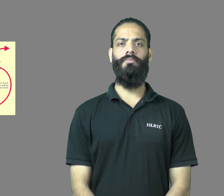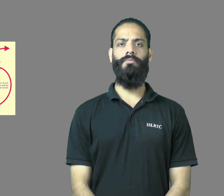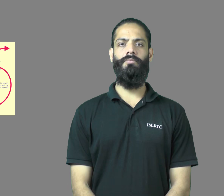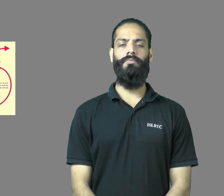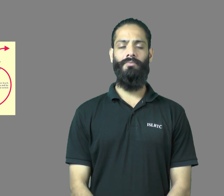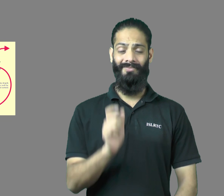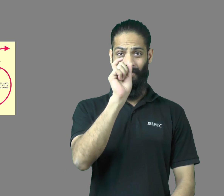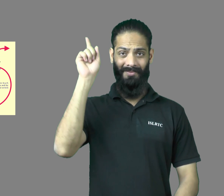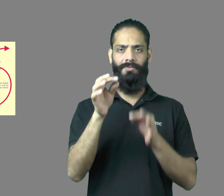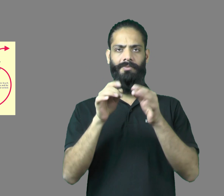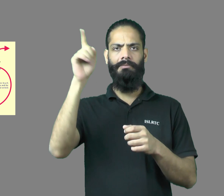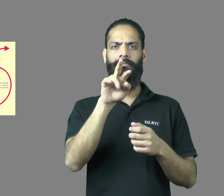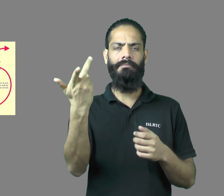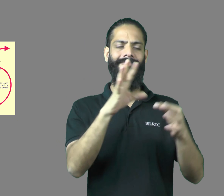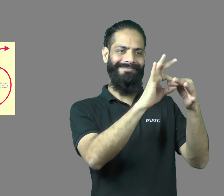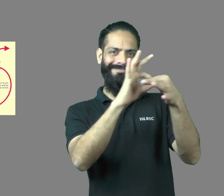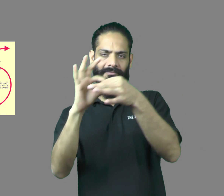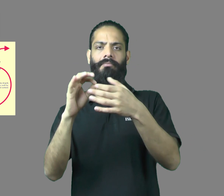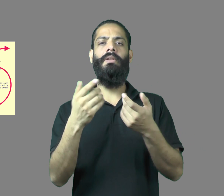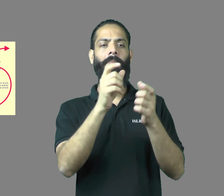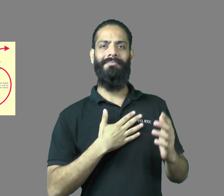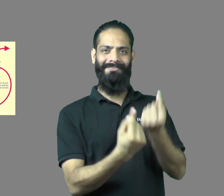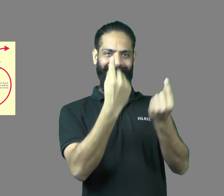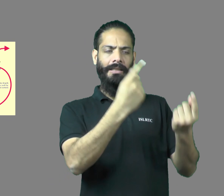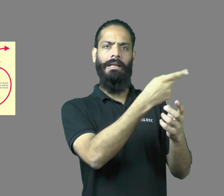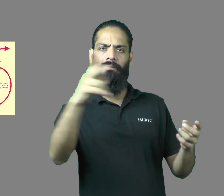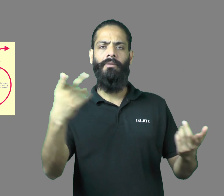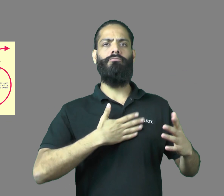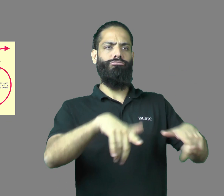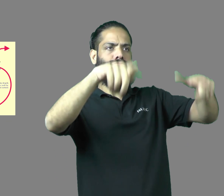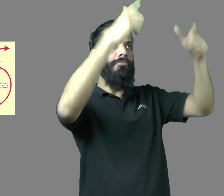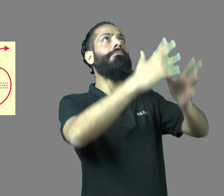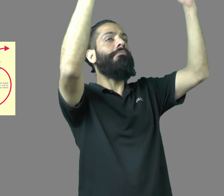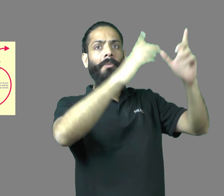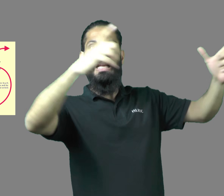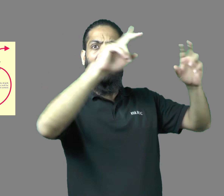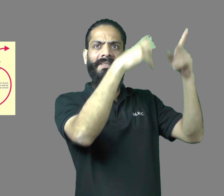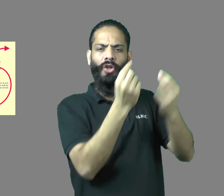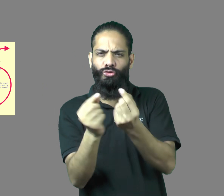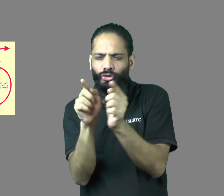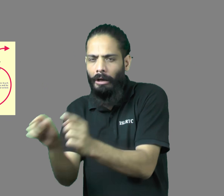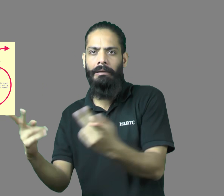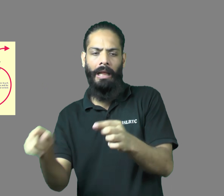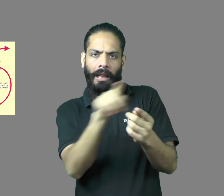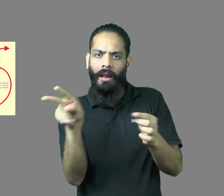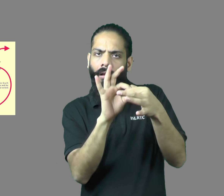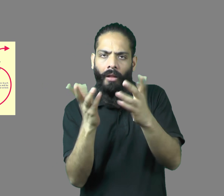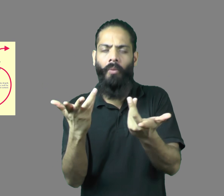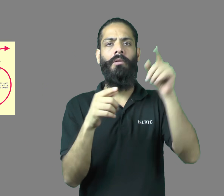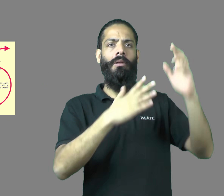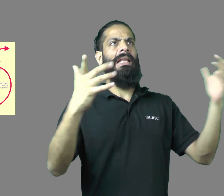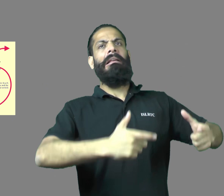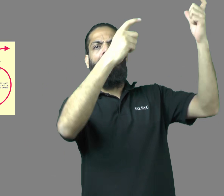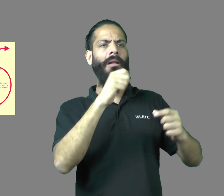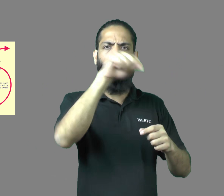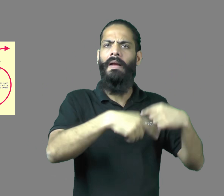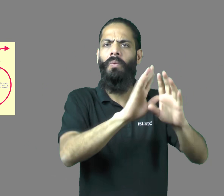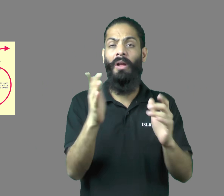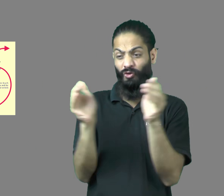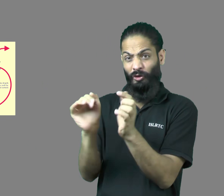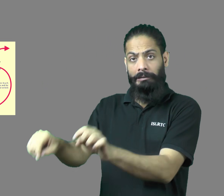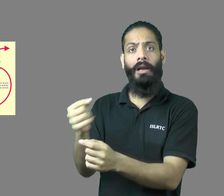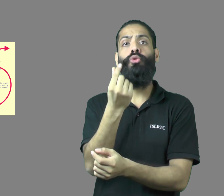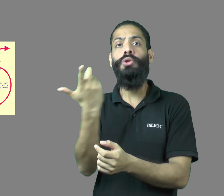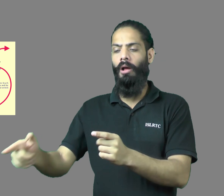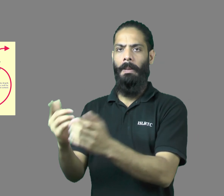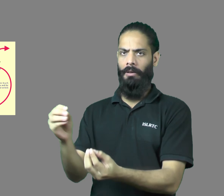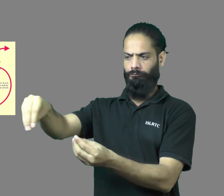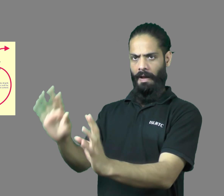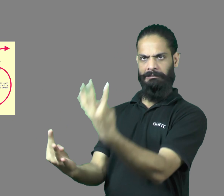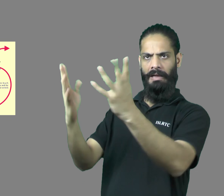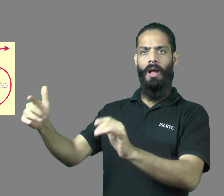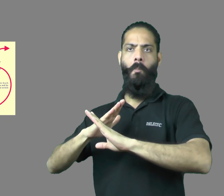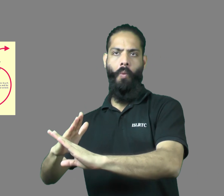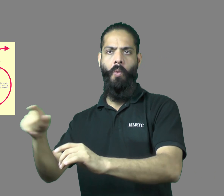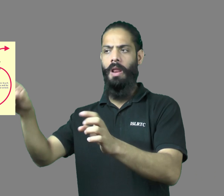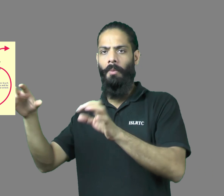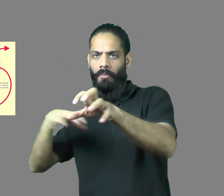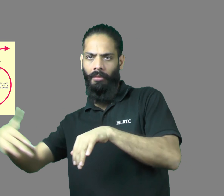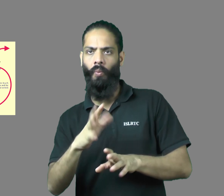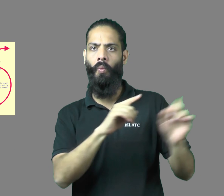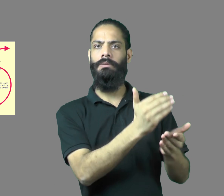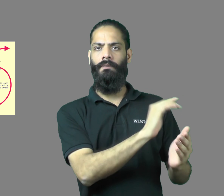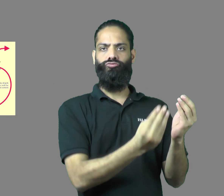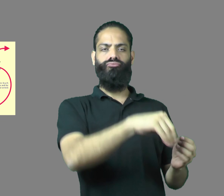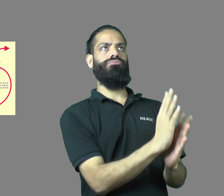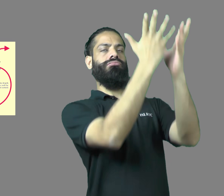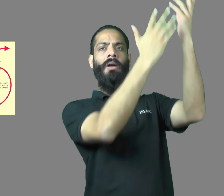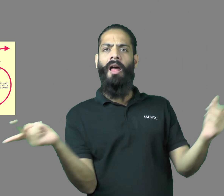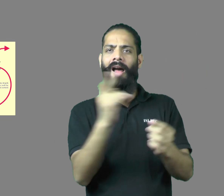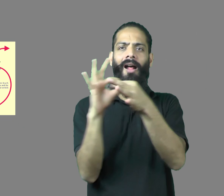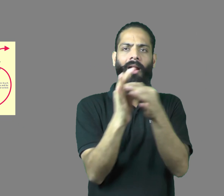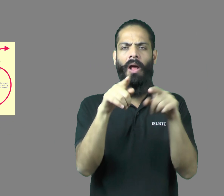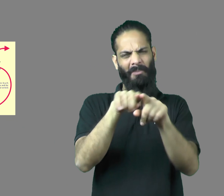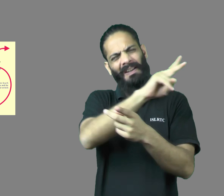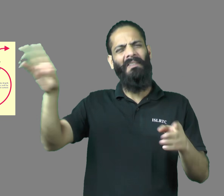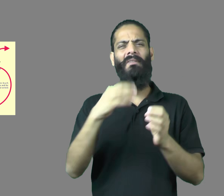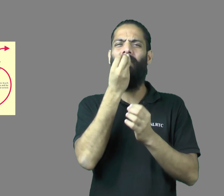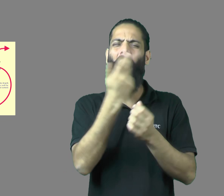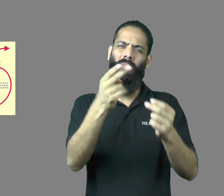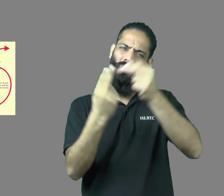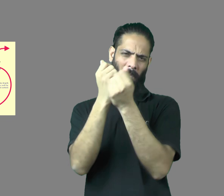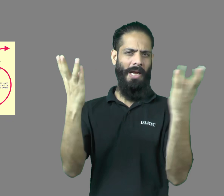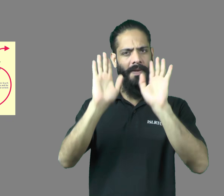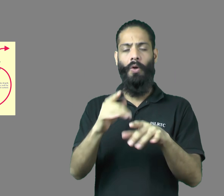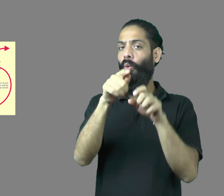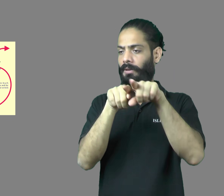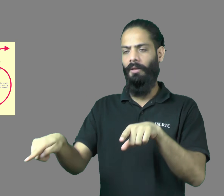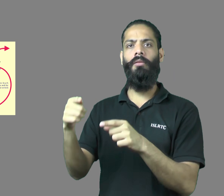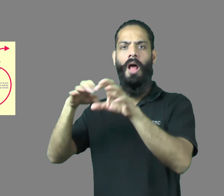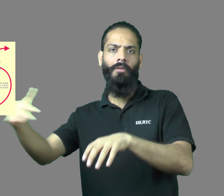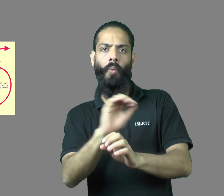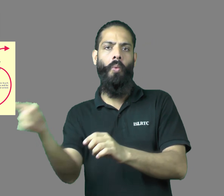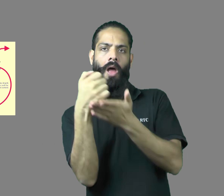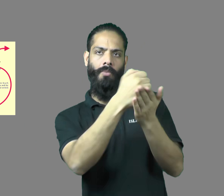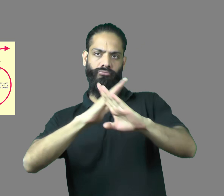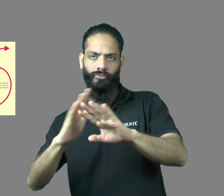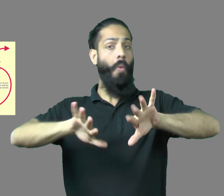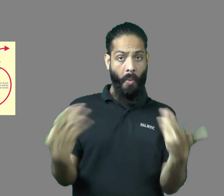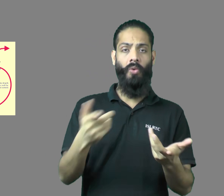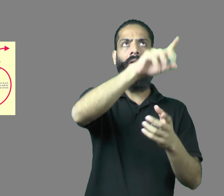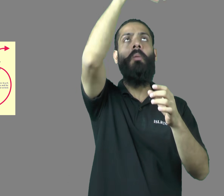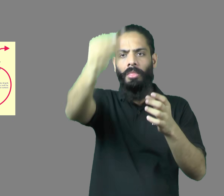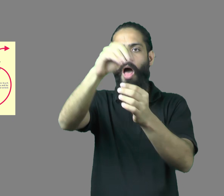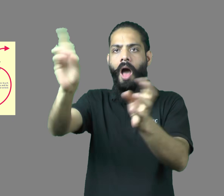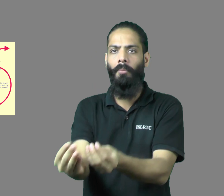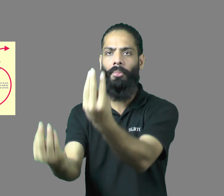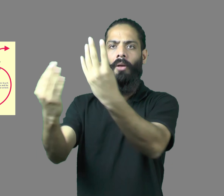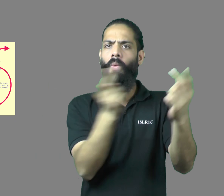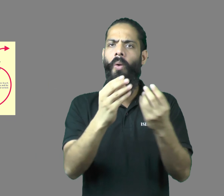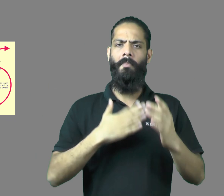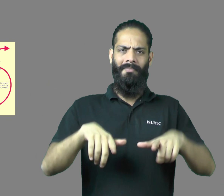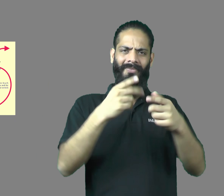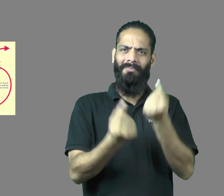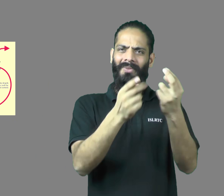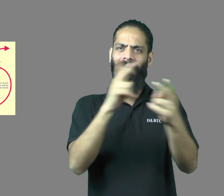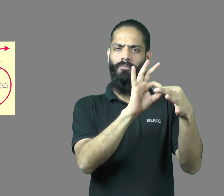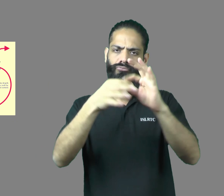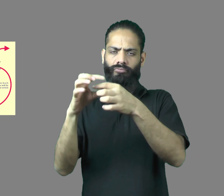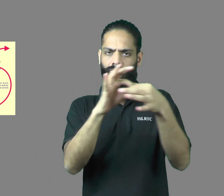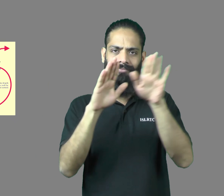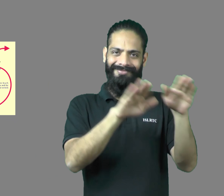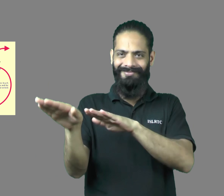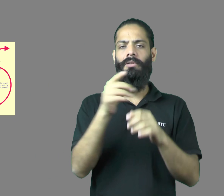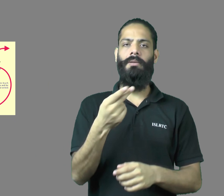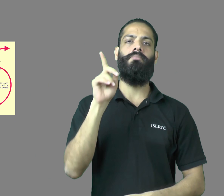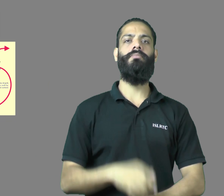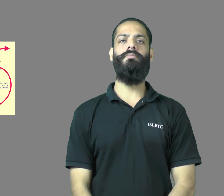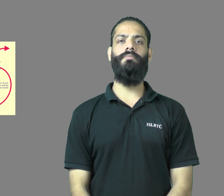Interrelationship of Plant